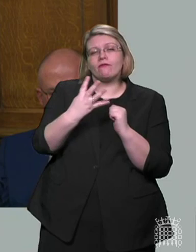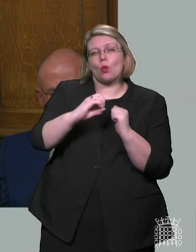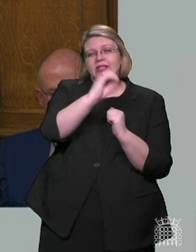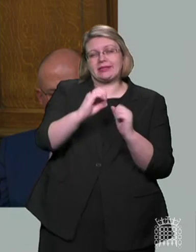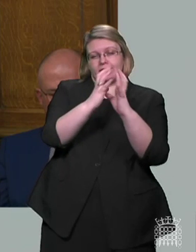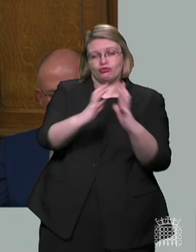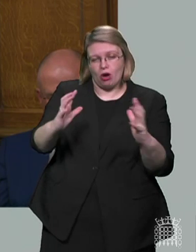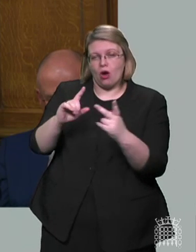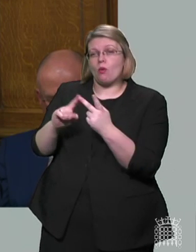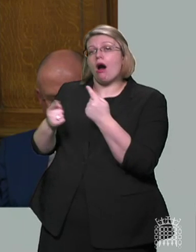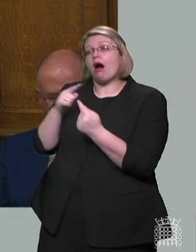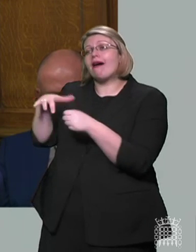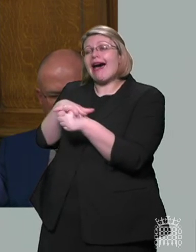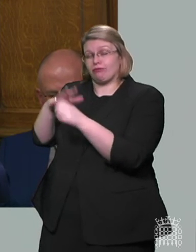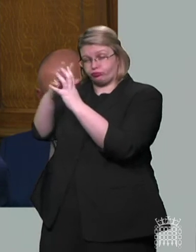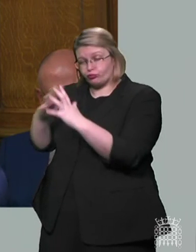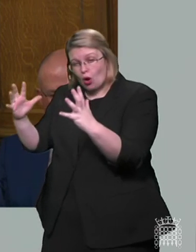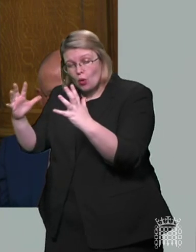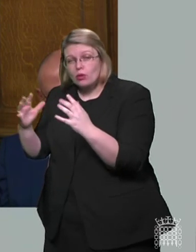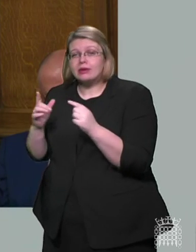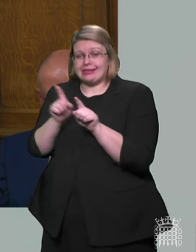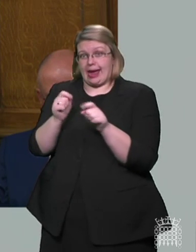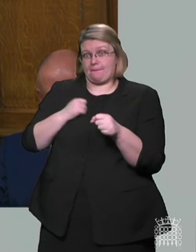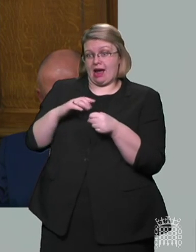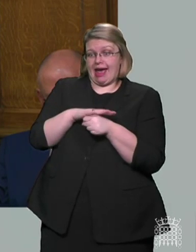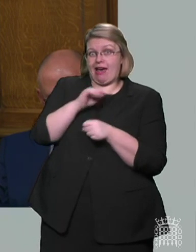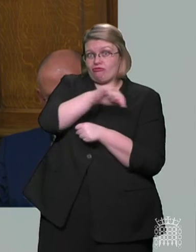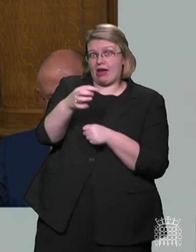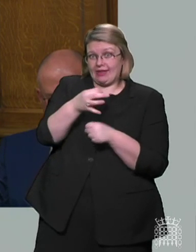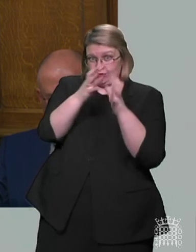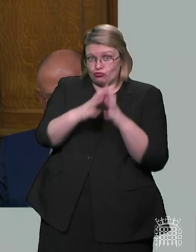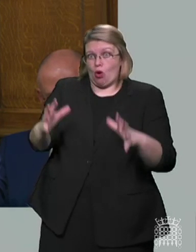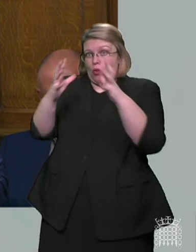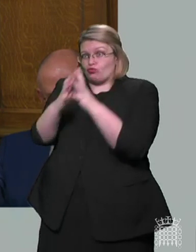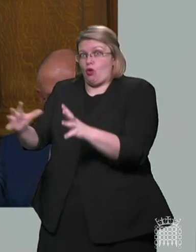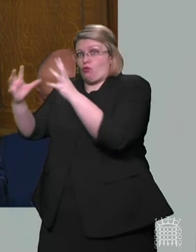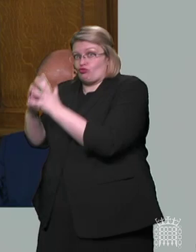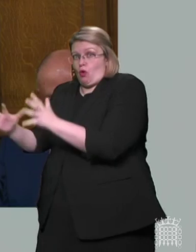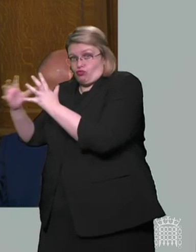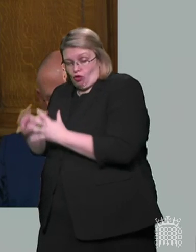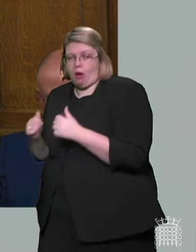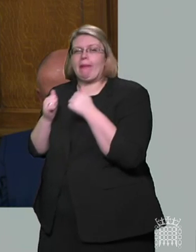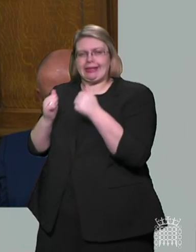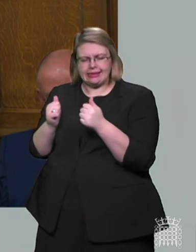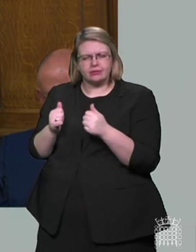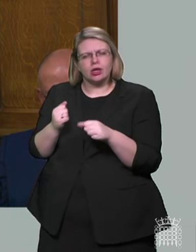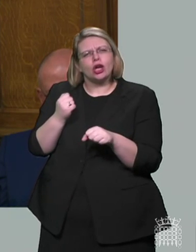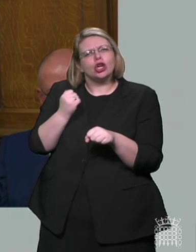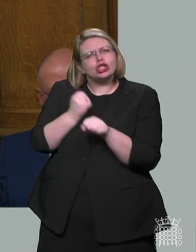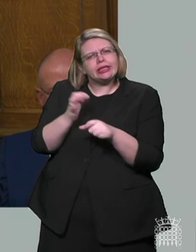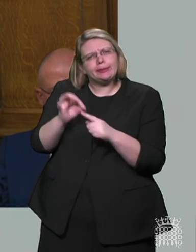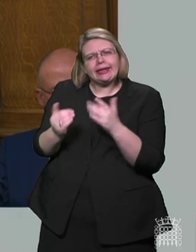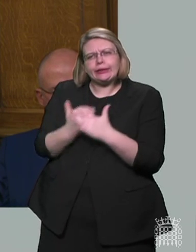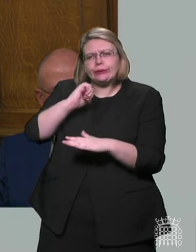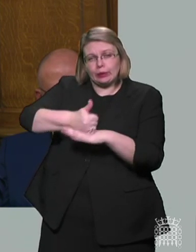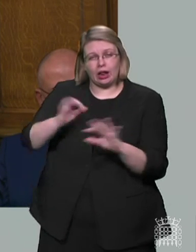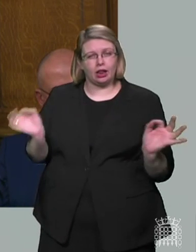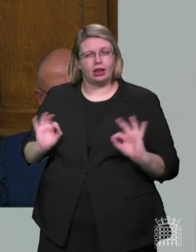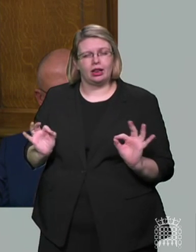There are thousands more houses going up in Wallingford, Faringdon and all the villages I represent, but not a single new GP surgery.